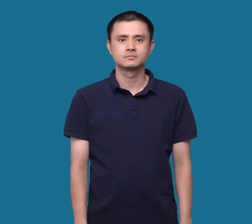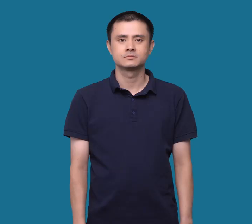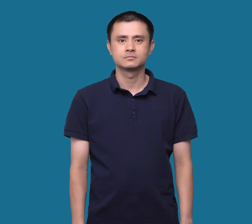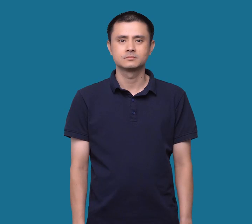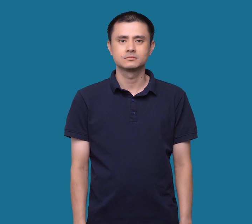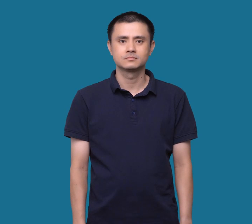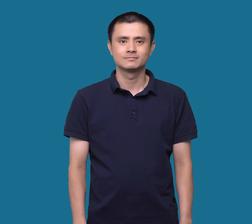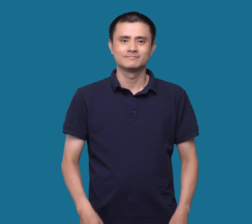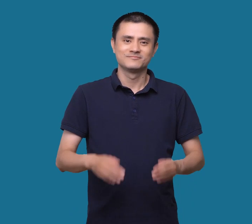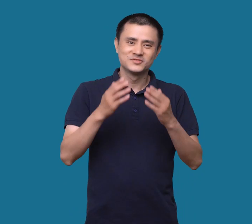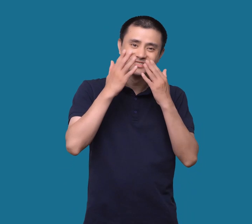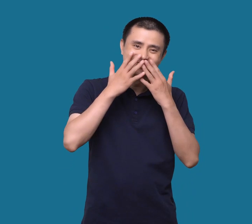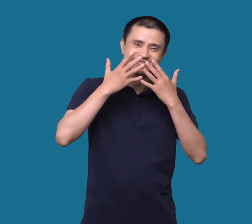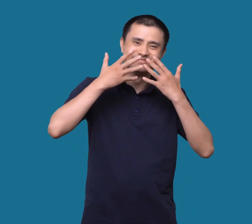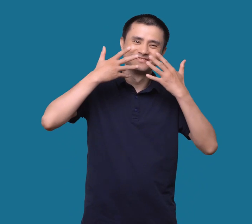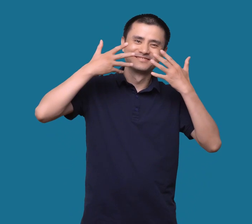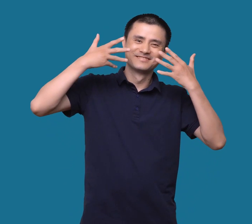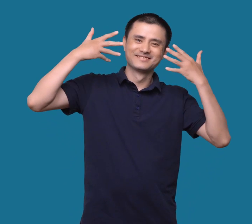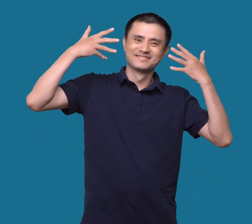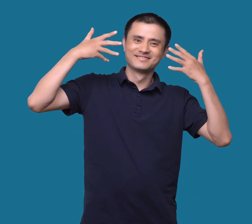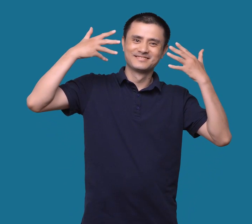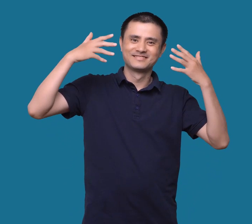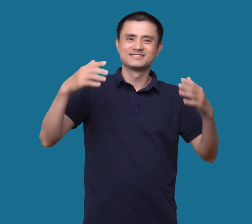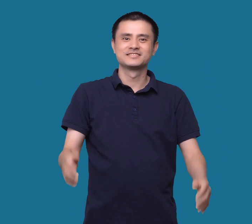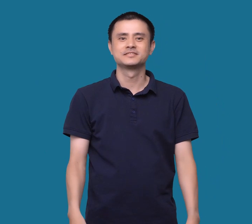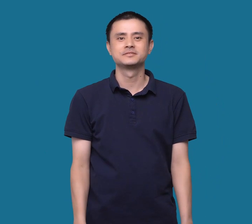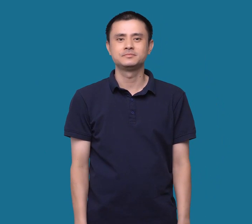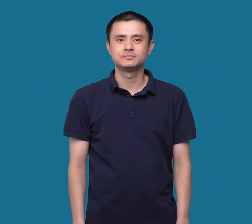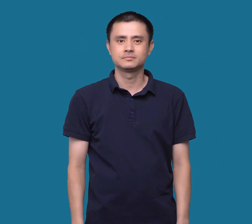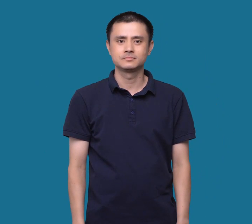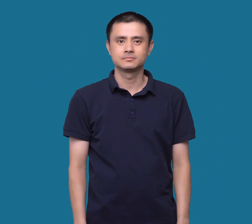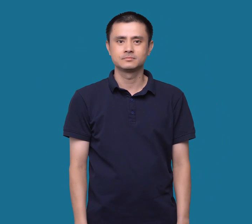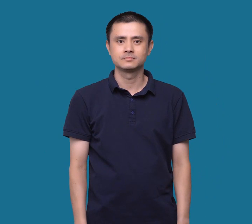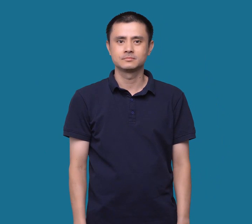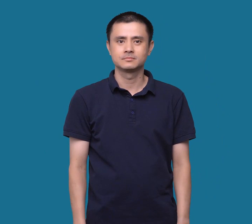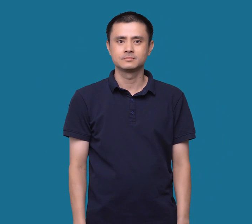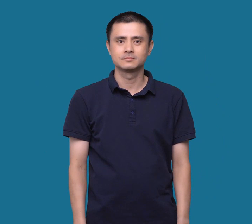tươi cười